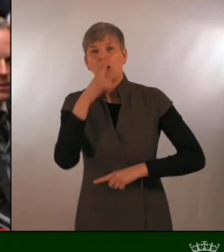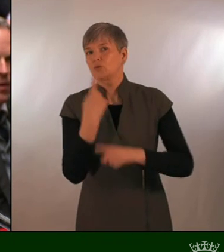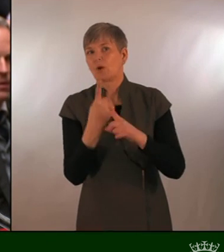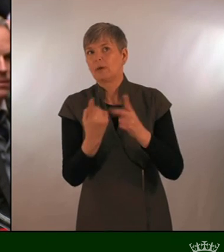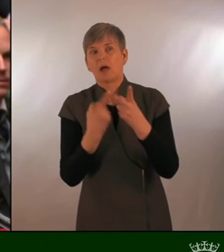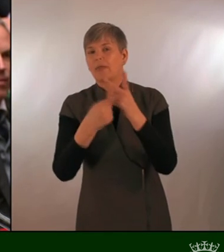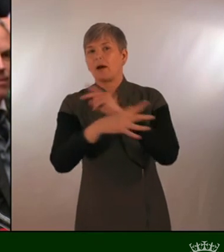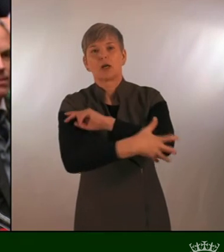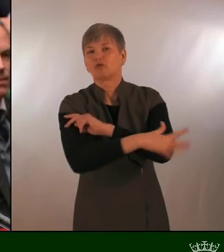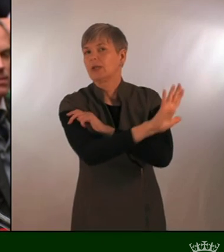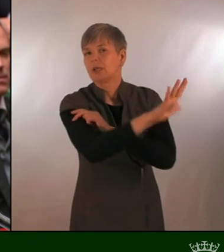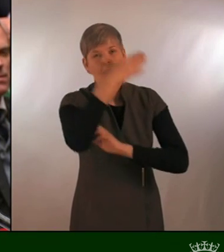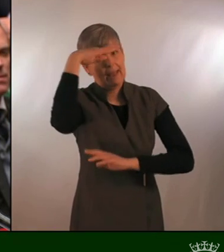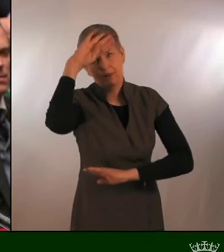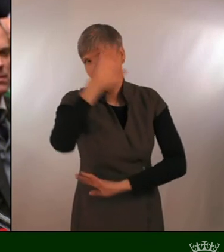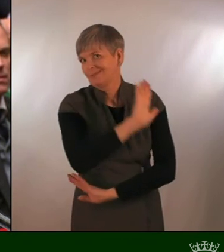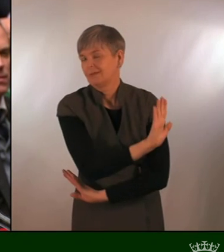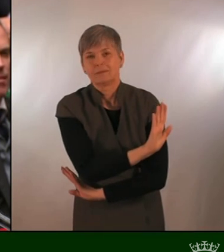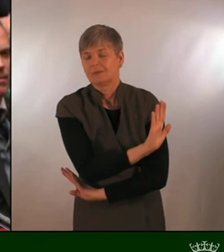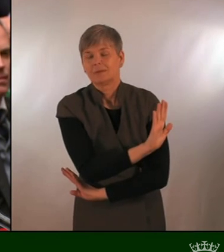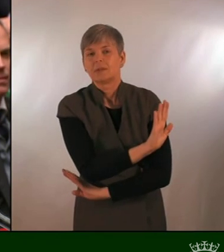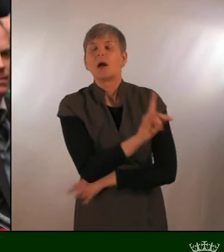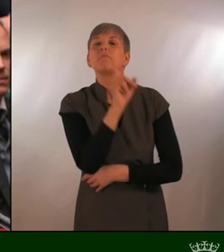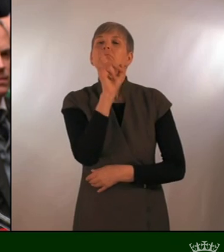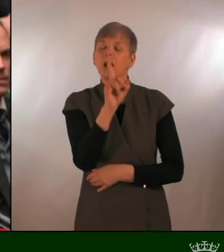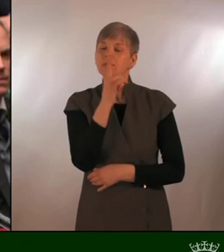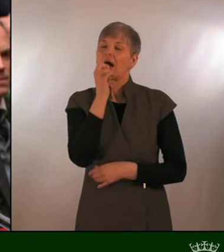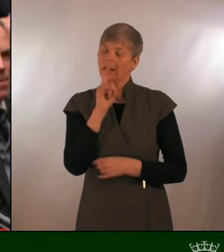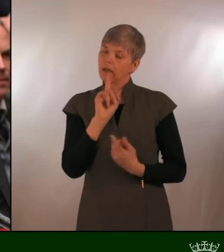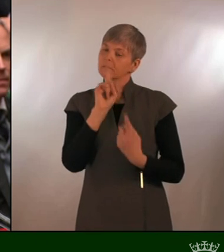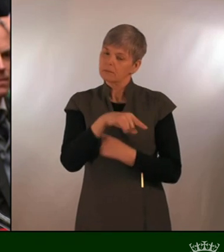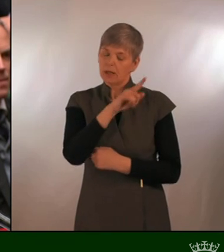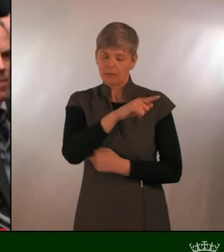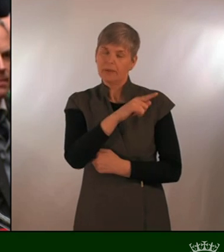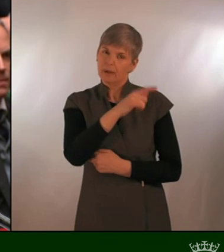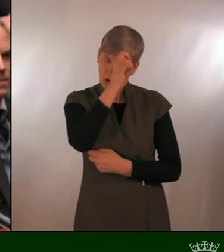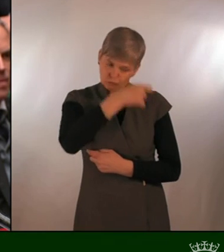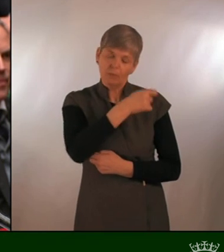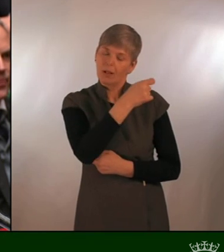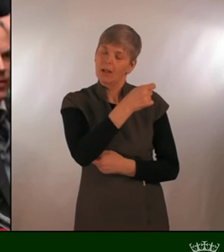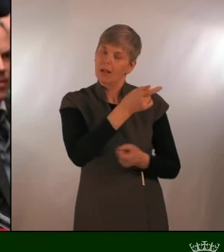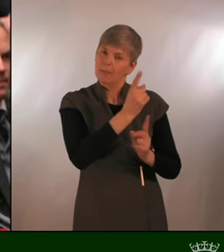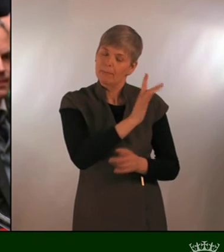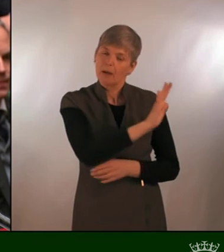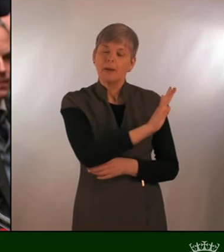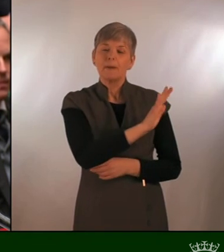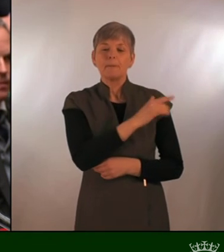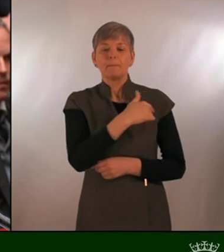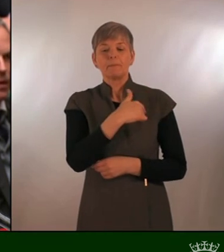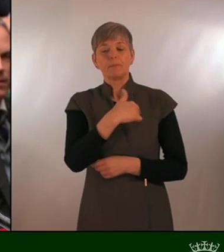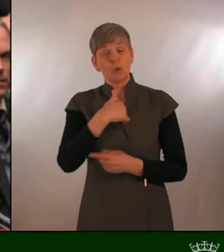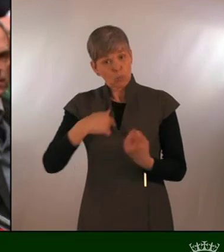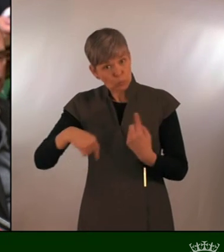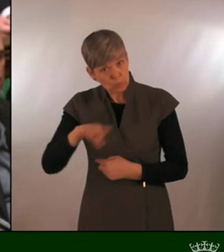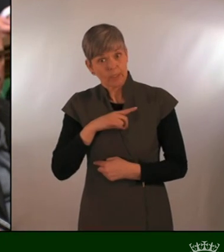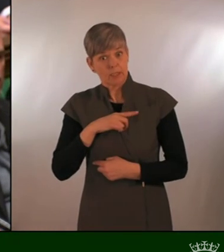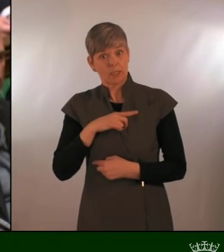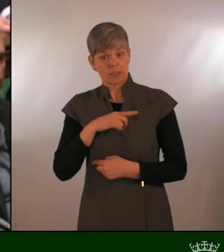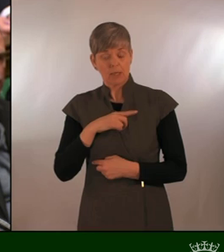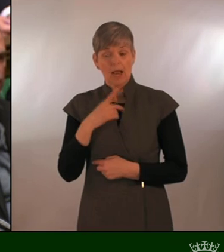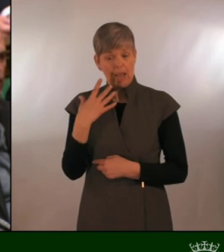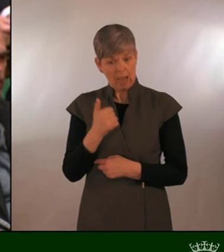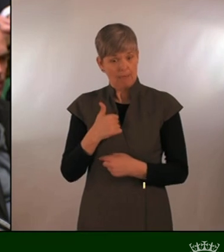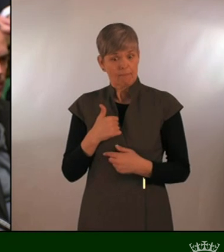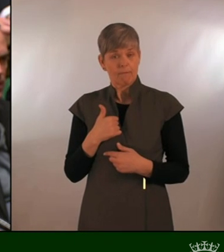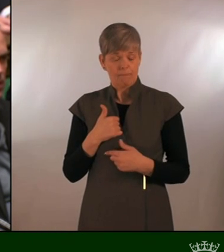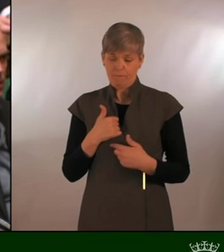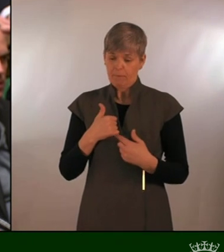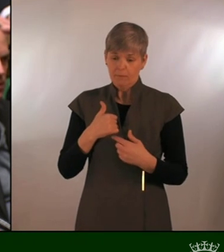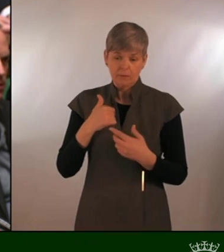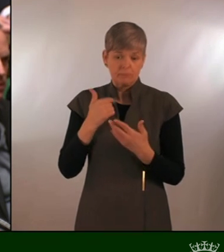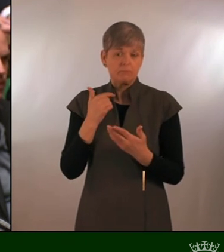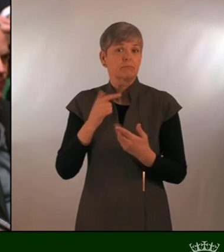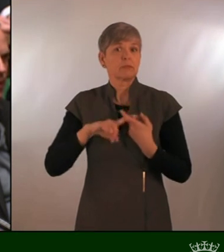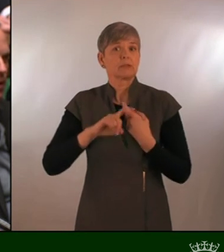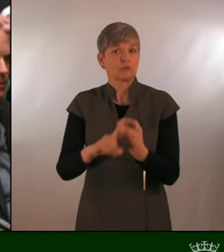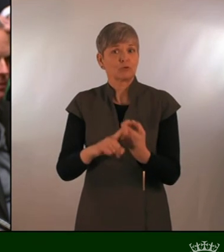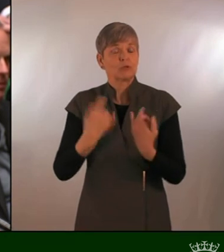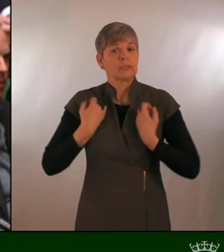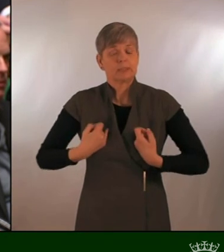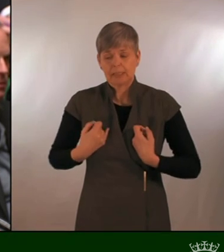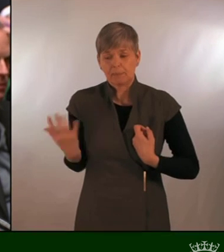What I can tell the right honourable Gentleman, which he knows very well, is that the Government have already advanced statutory sick pay from day 4 to day 1.